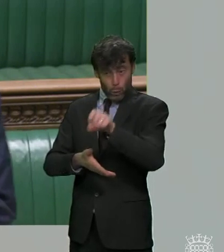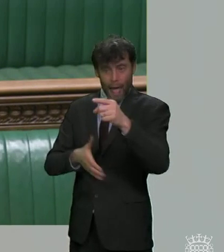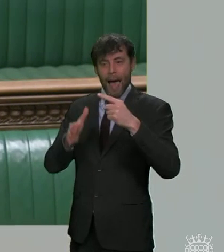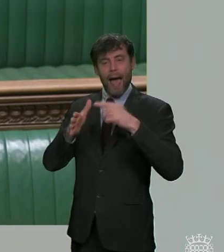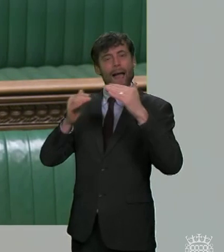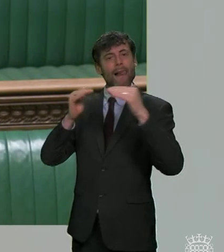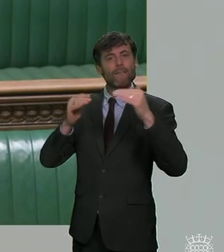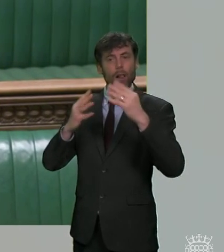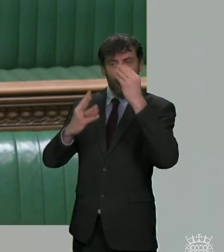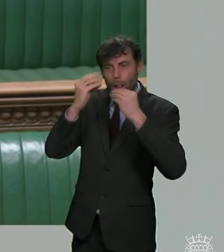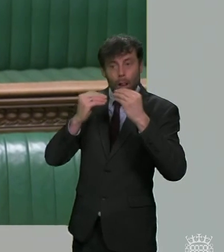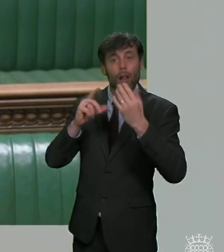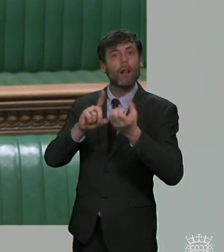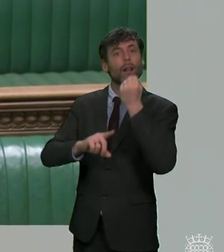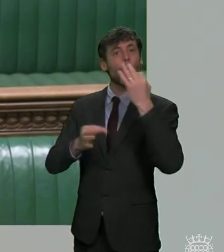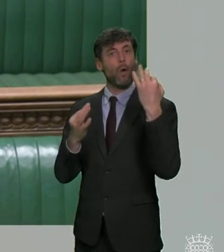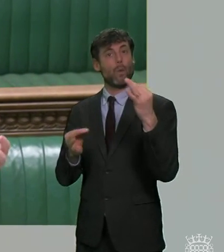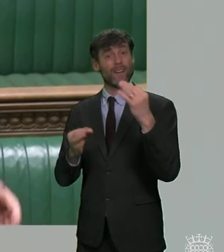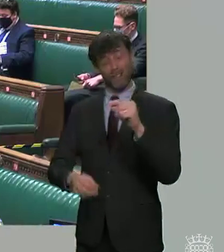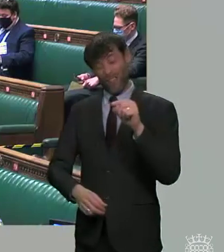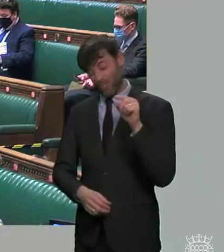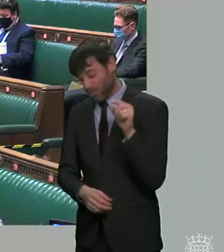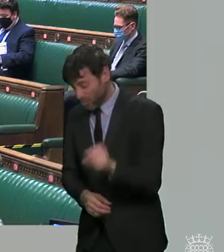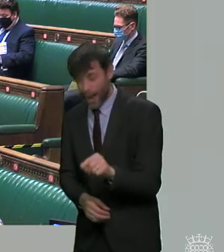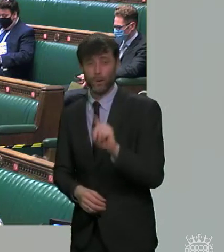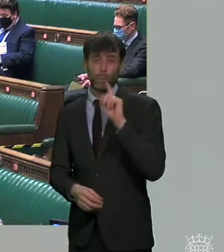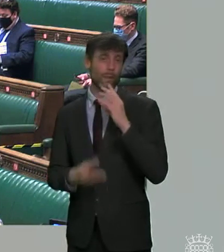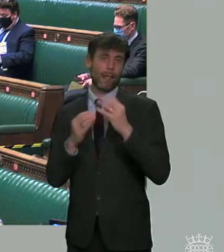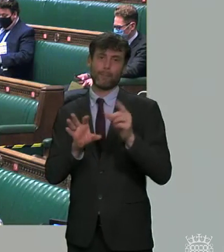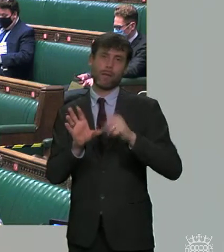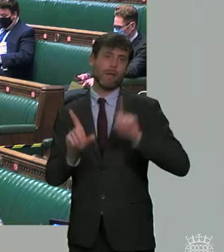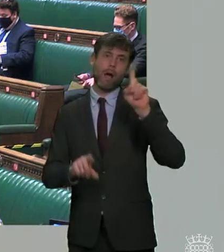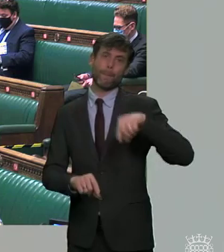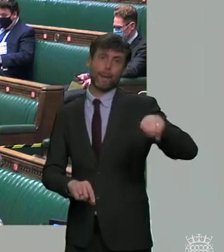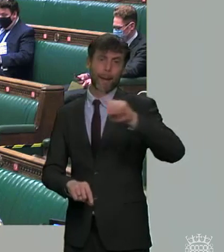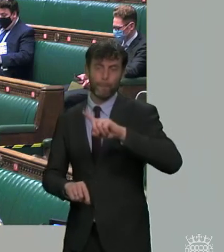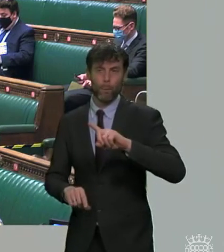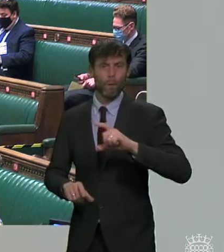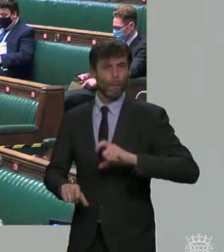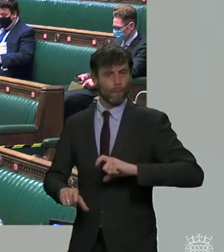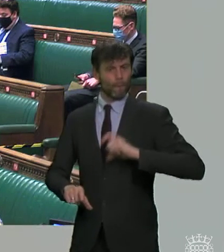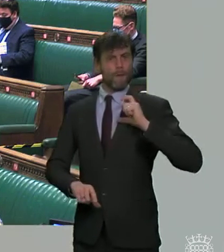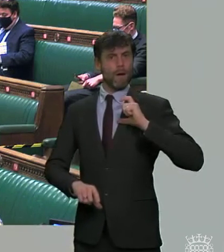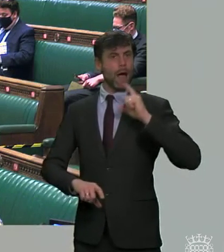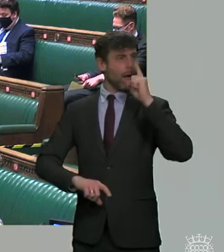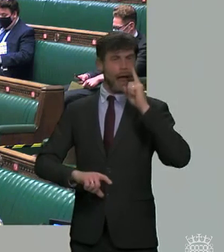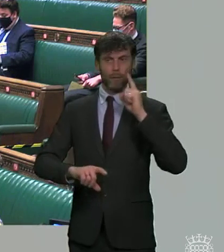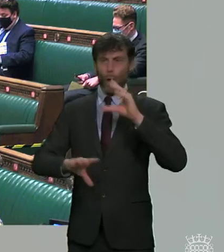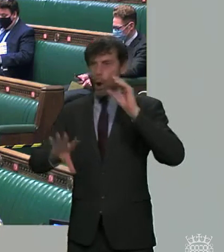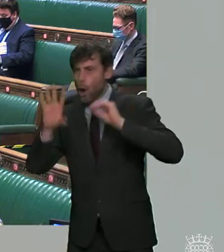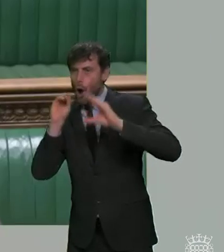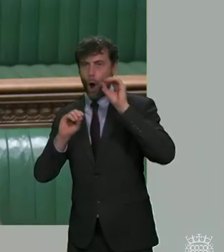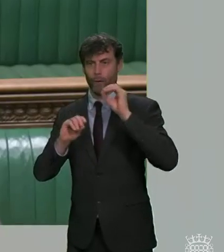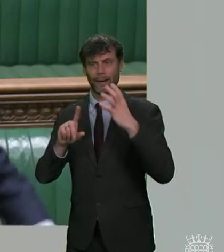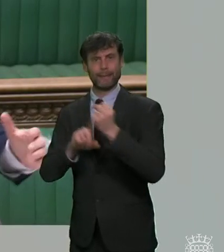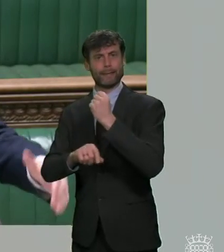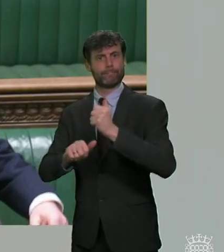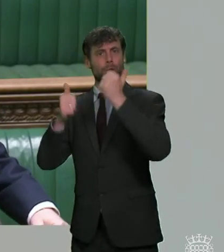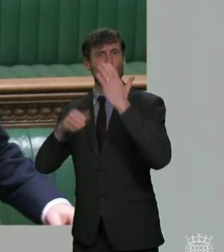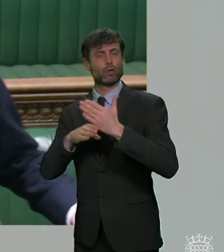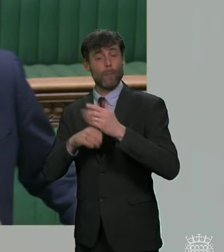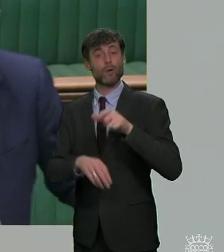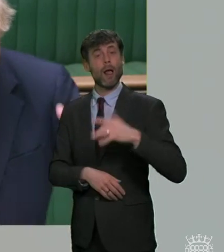I think it will be absolutely instrumental in helping young people of beyond school age to retrain and get the jobs they need.